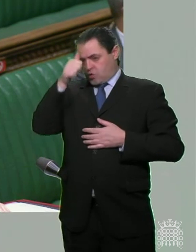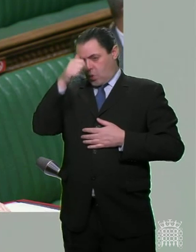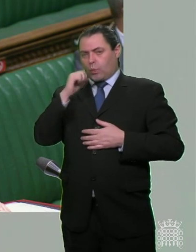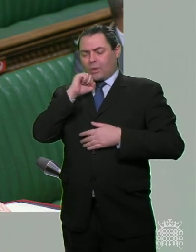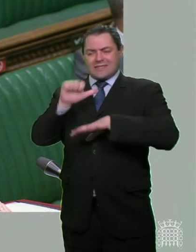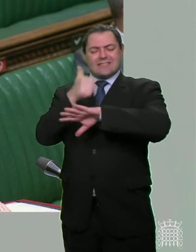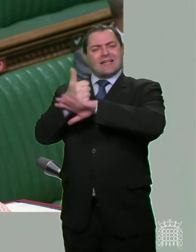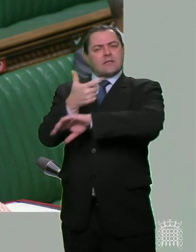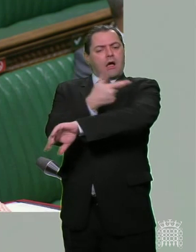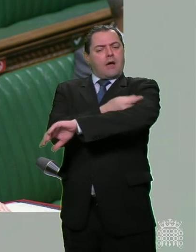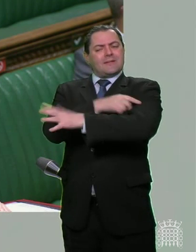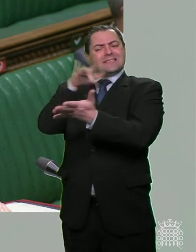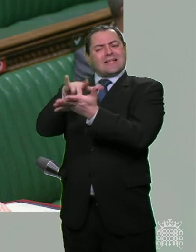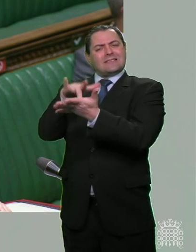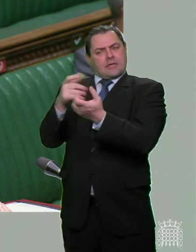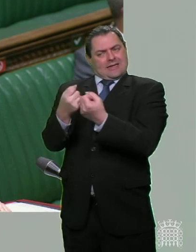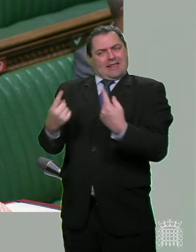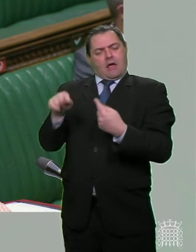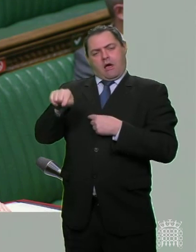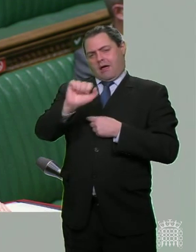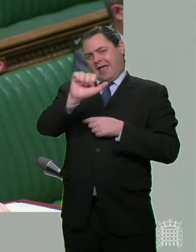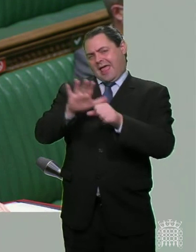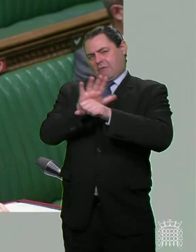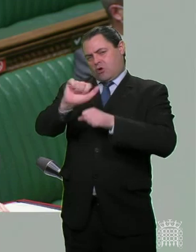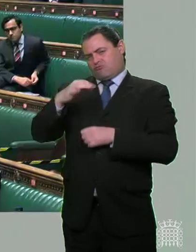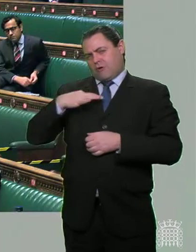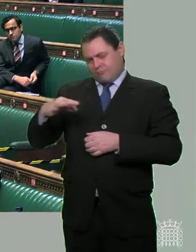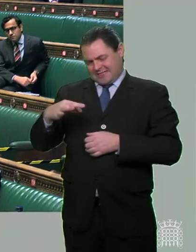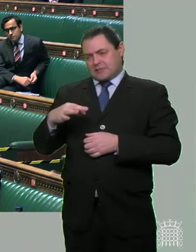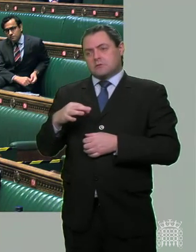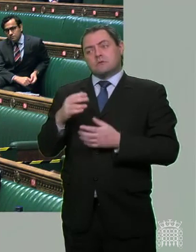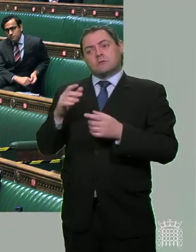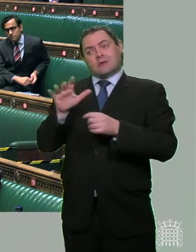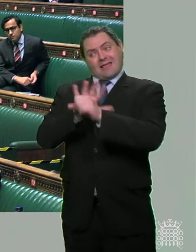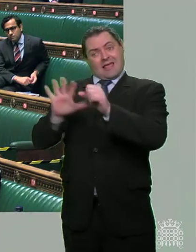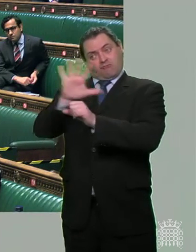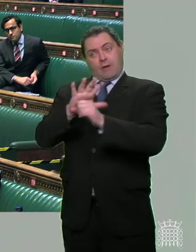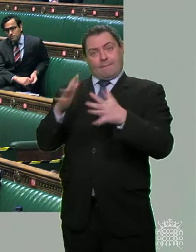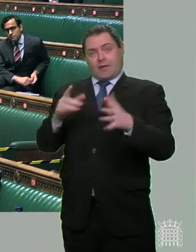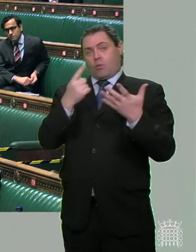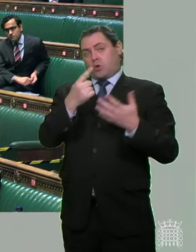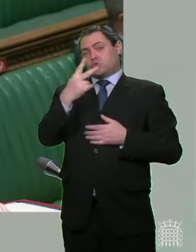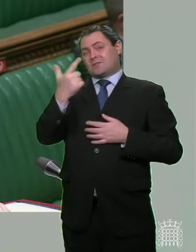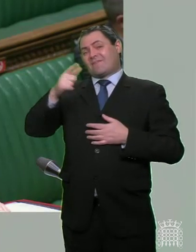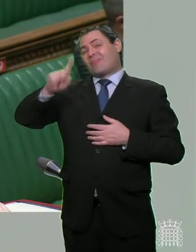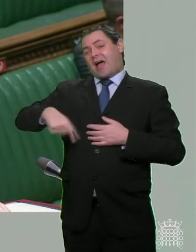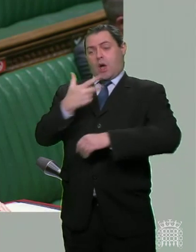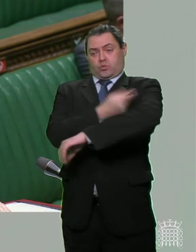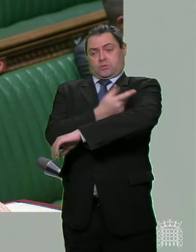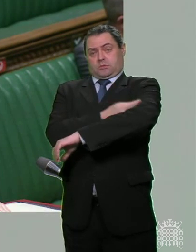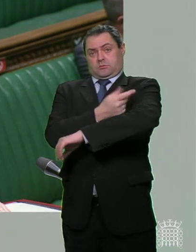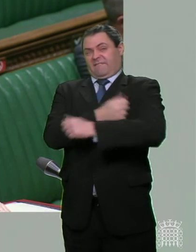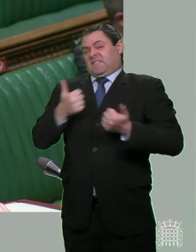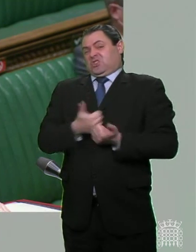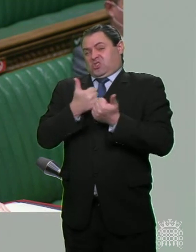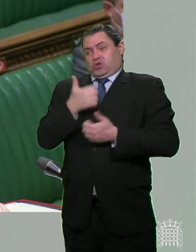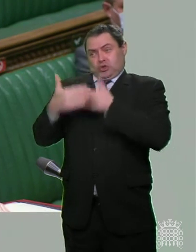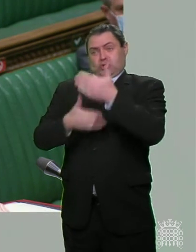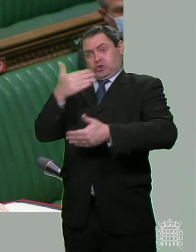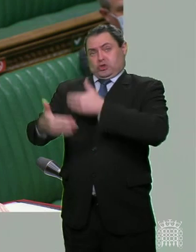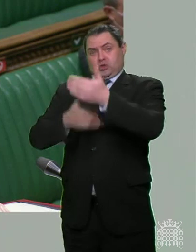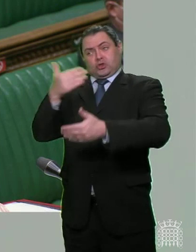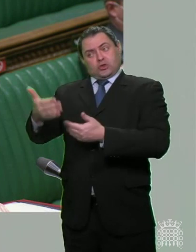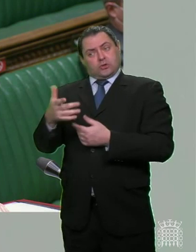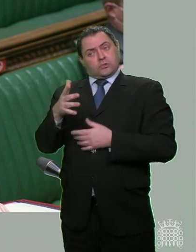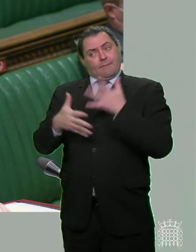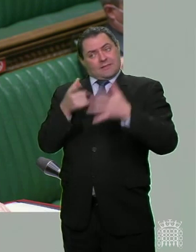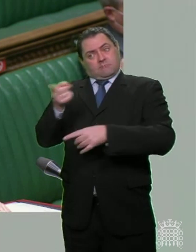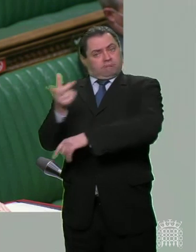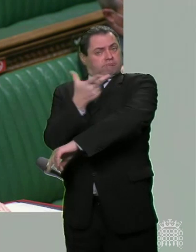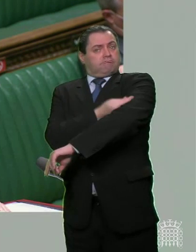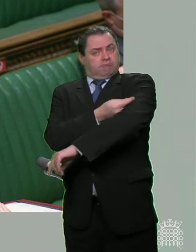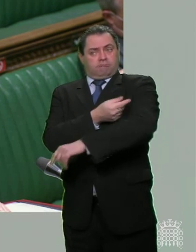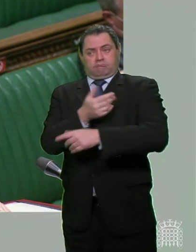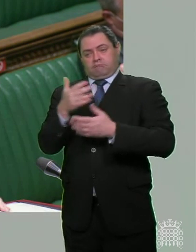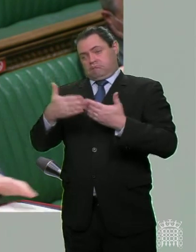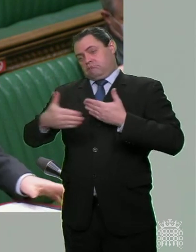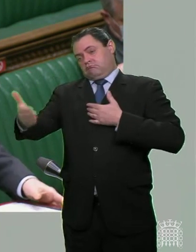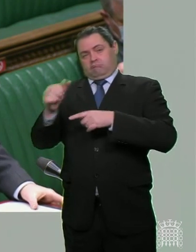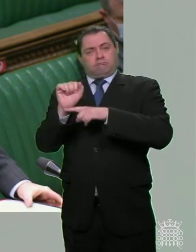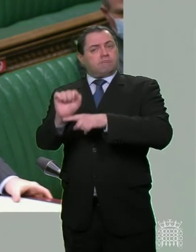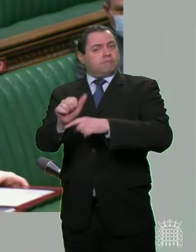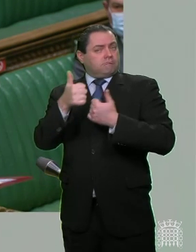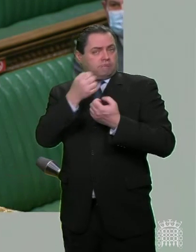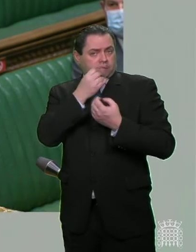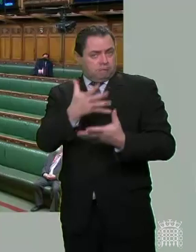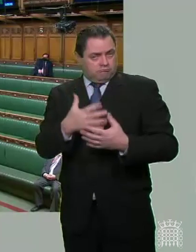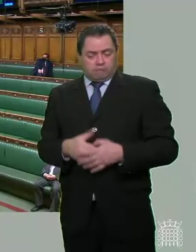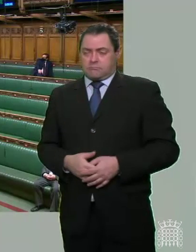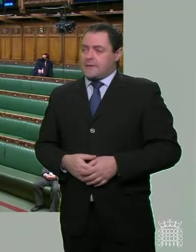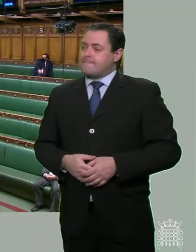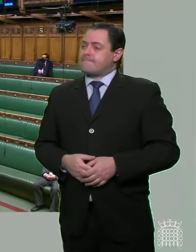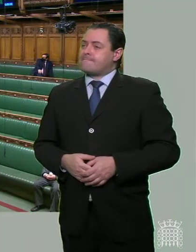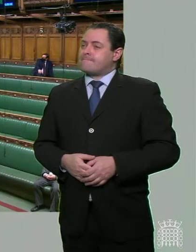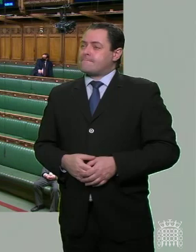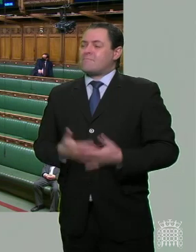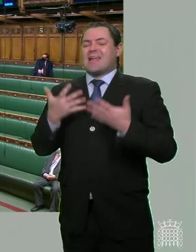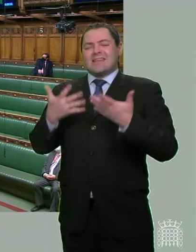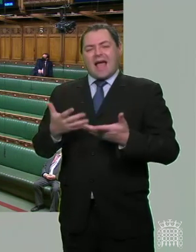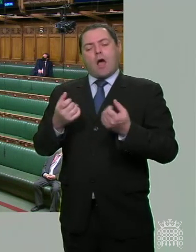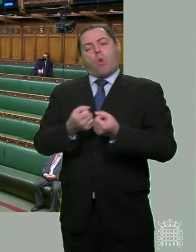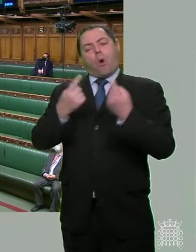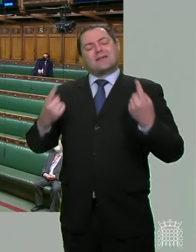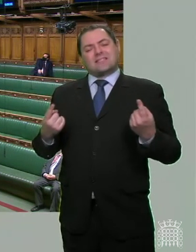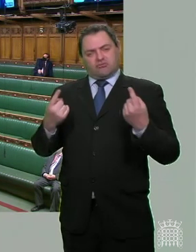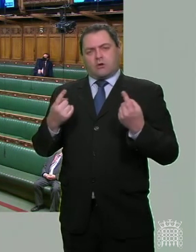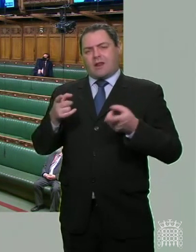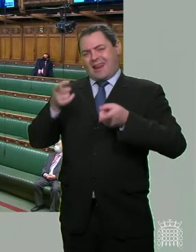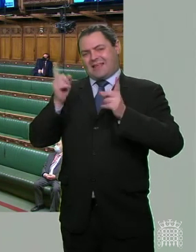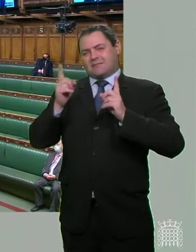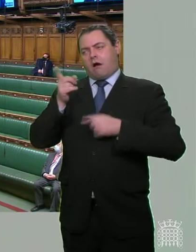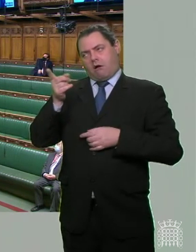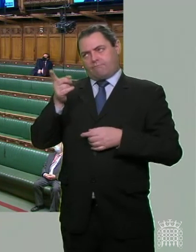In his immediate vicinity, we have done 127,000 vaccines already, providing the hope of long-term immunity for the people of Medway and Gillingham and Rainham.